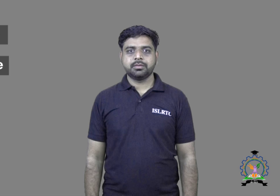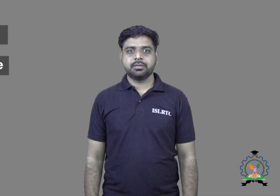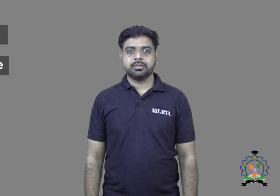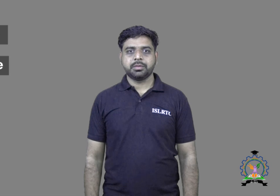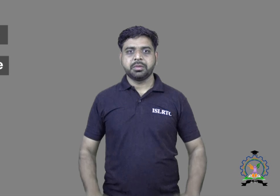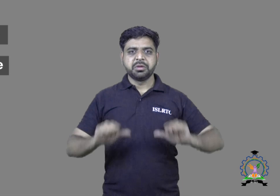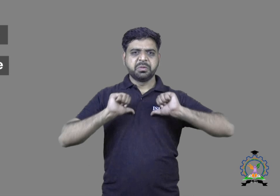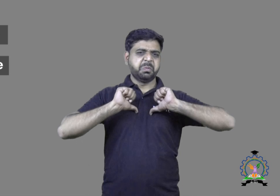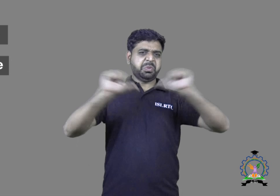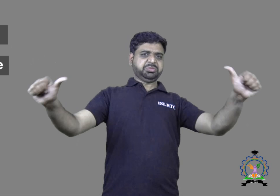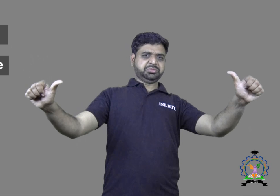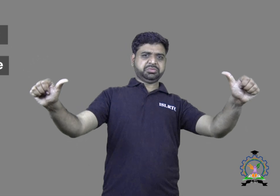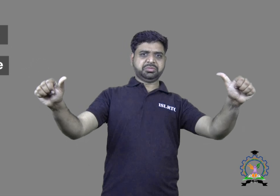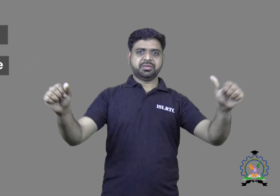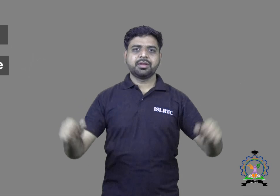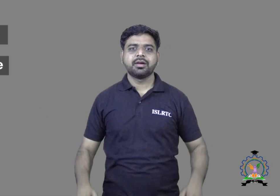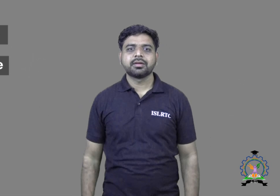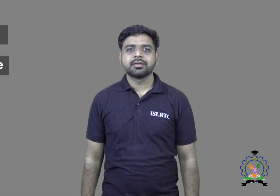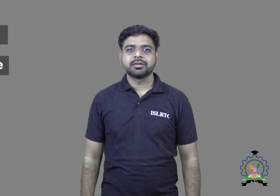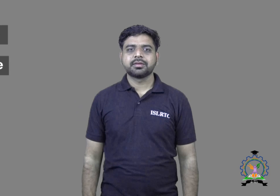Dare Brave